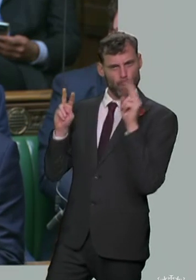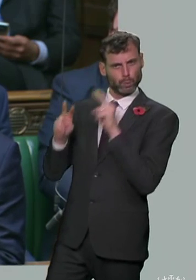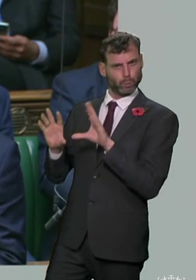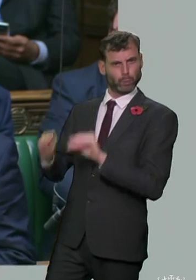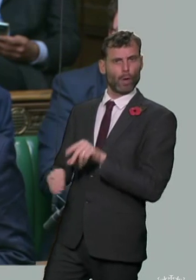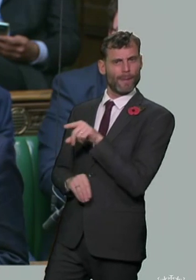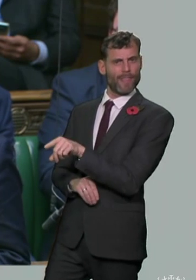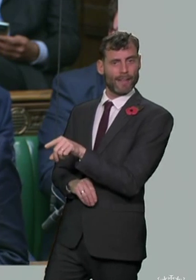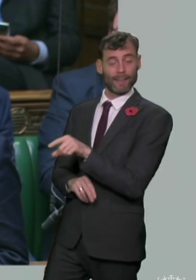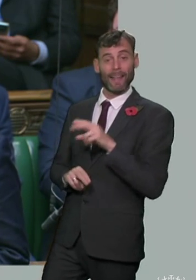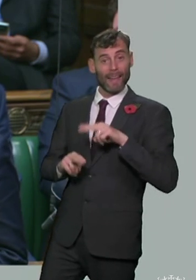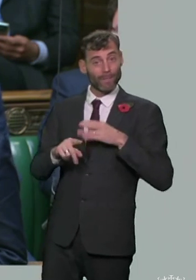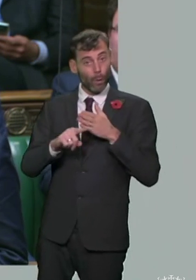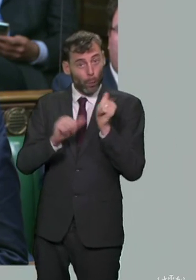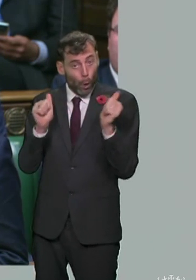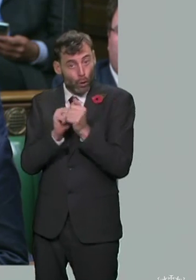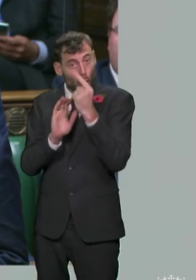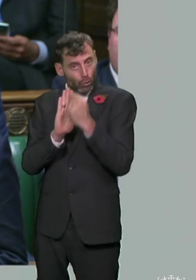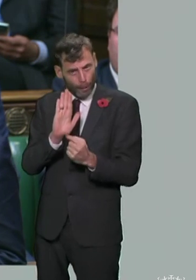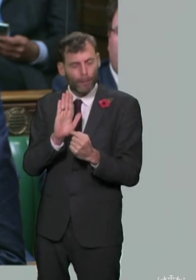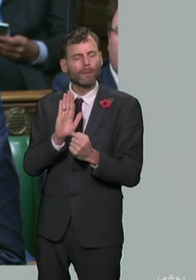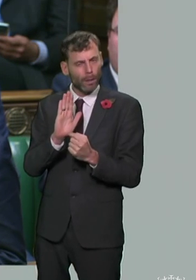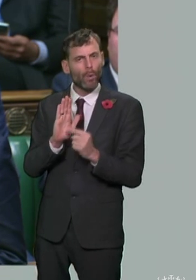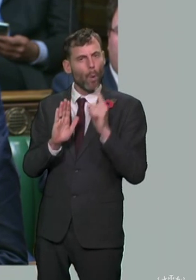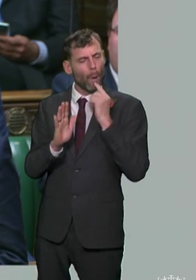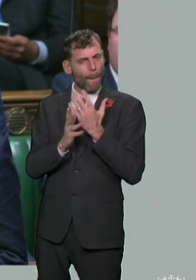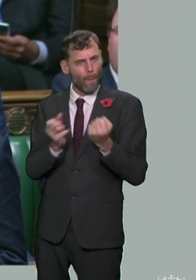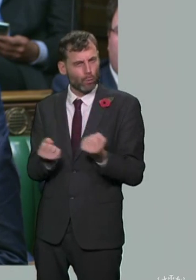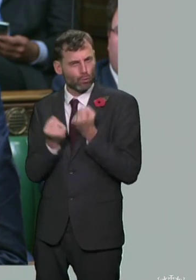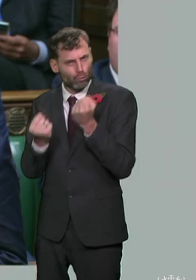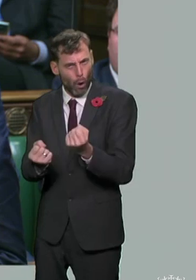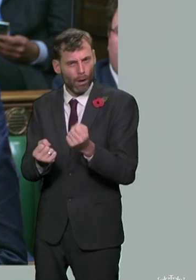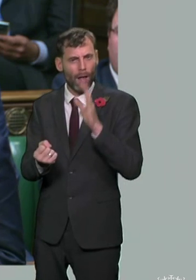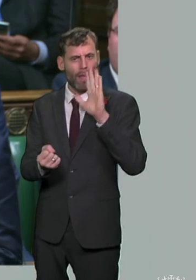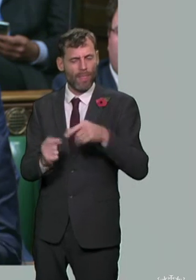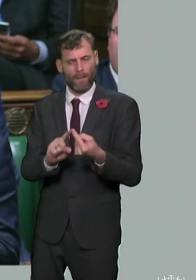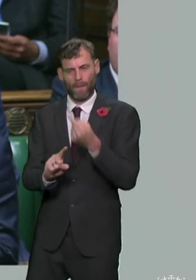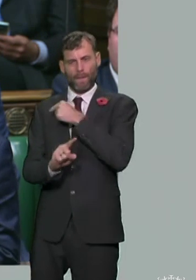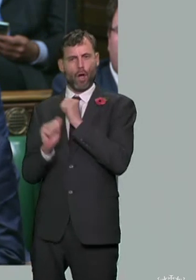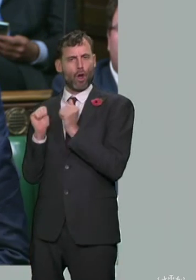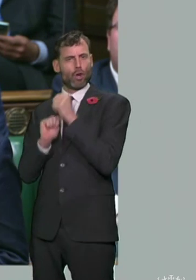If it is via an agreement, will it be stronger and more enduring than the last one?